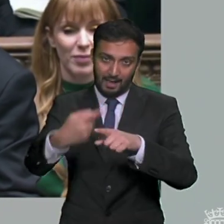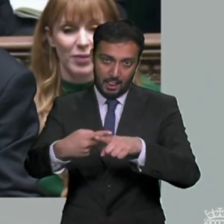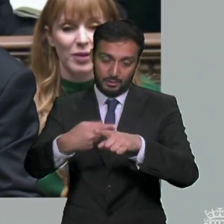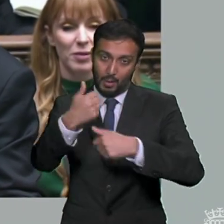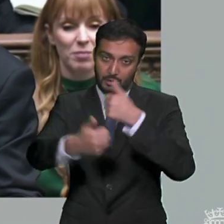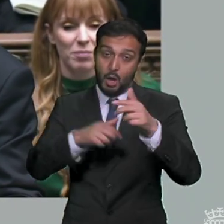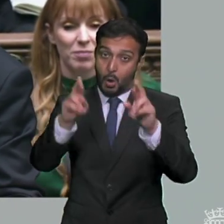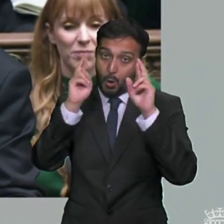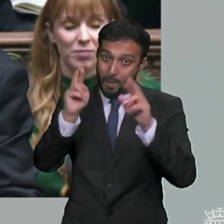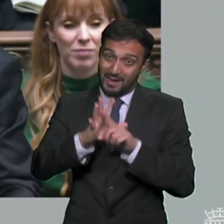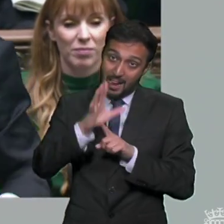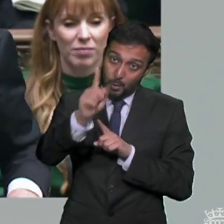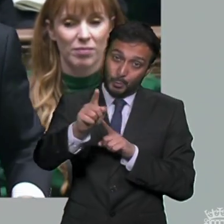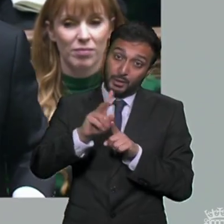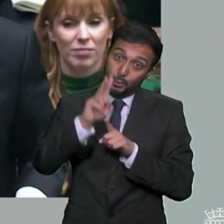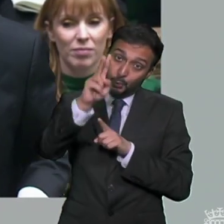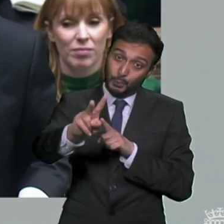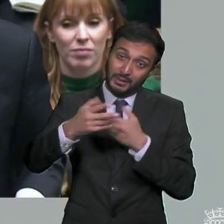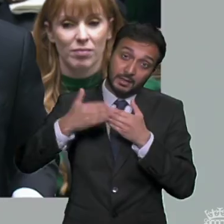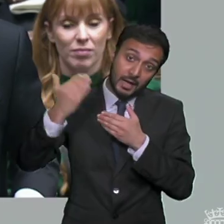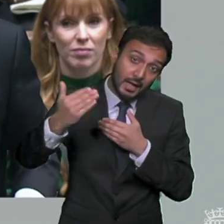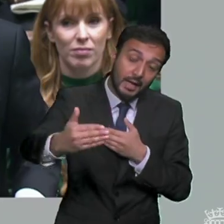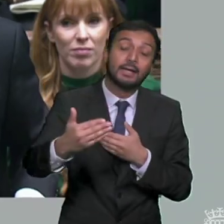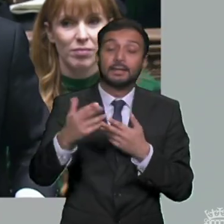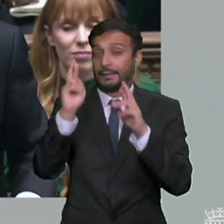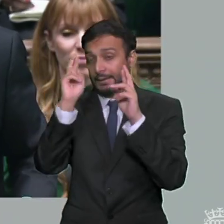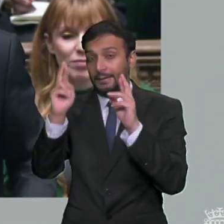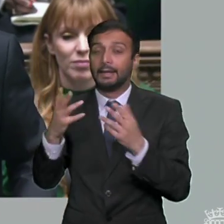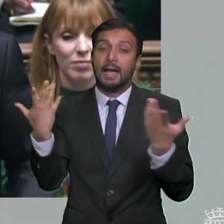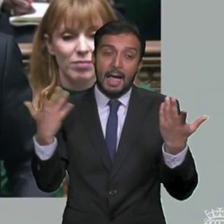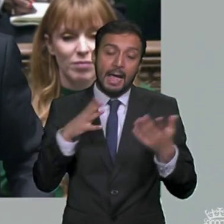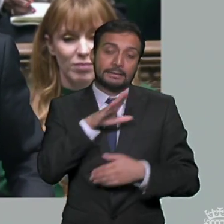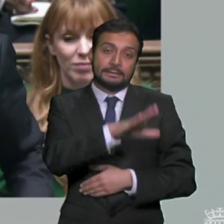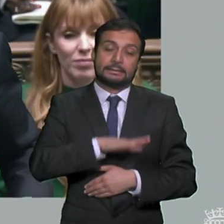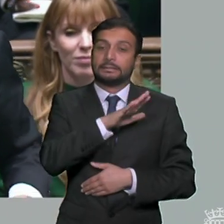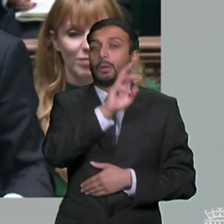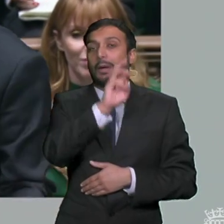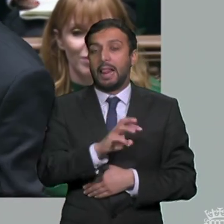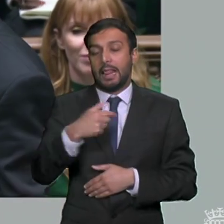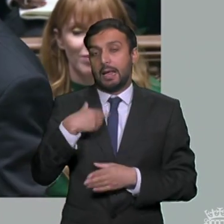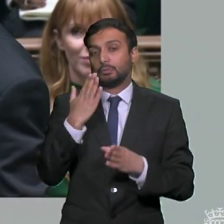I also send commiserations to Wales, who I am sure will be back in the World Cup tournament before too long.